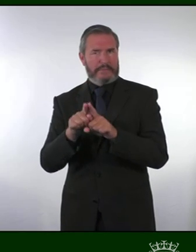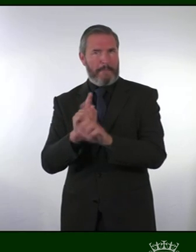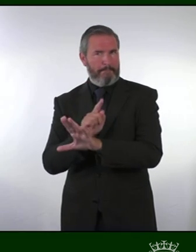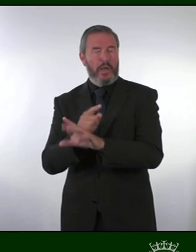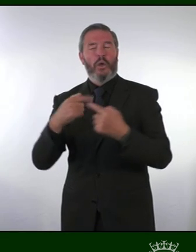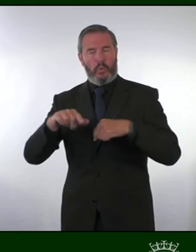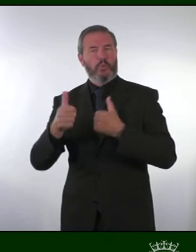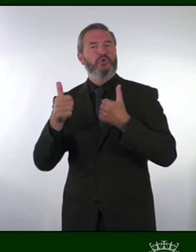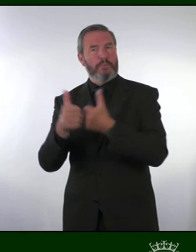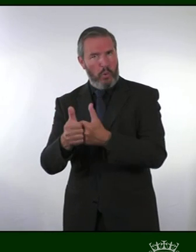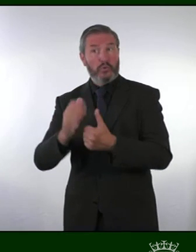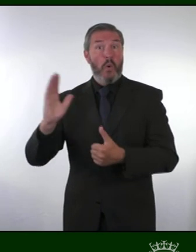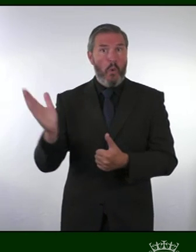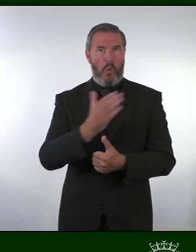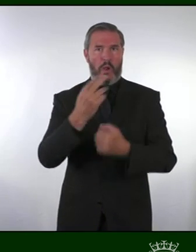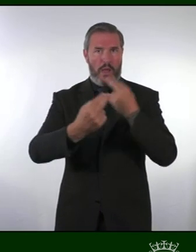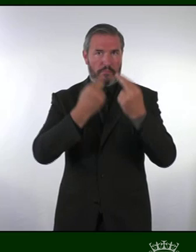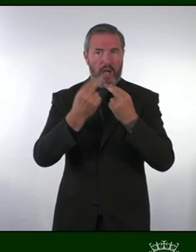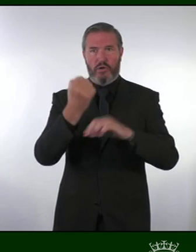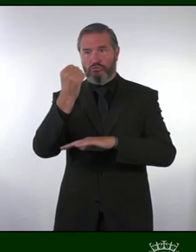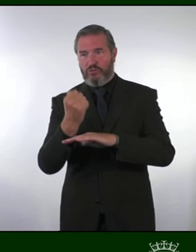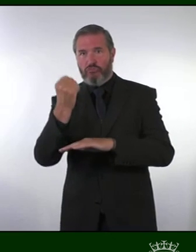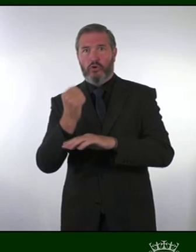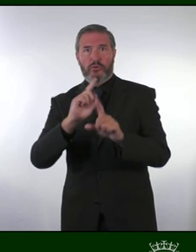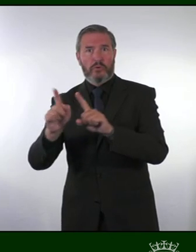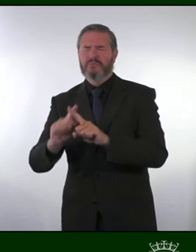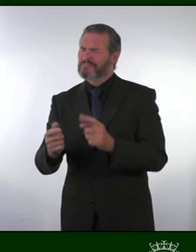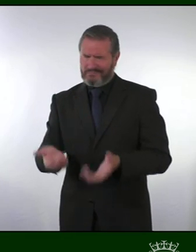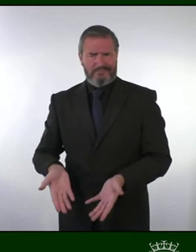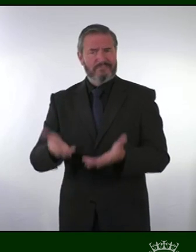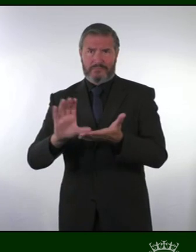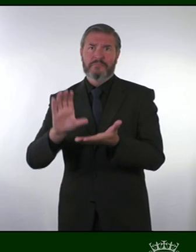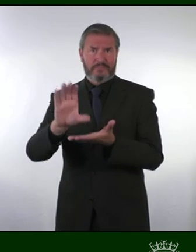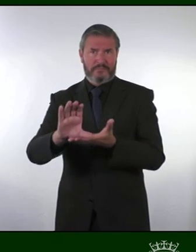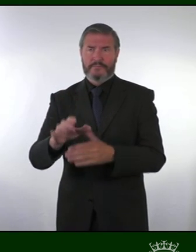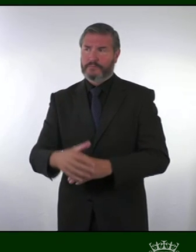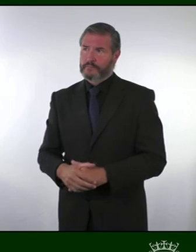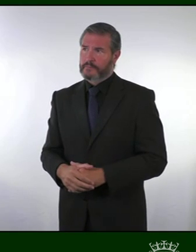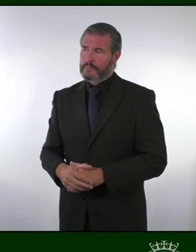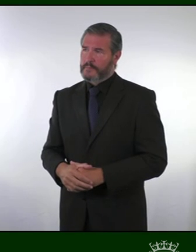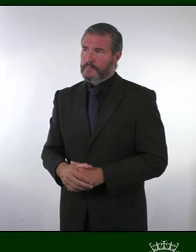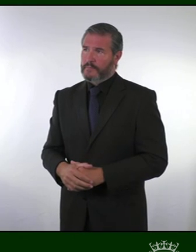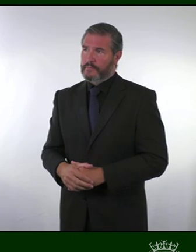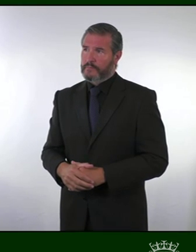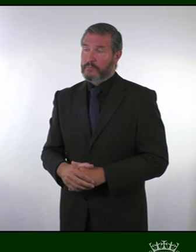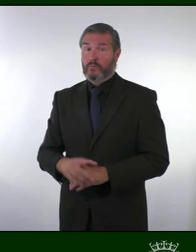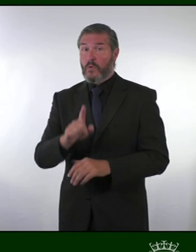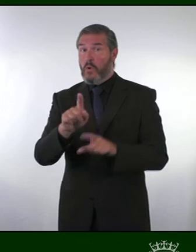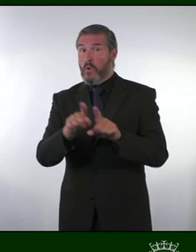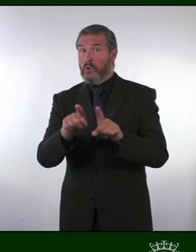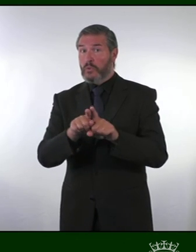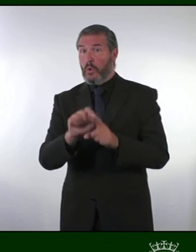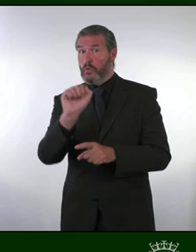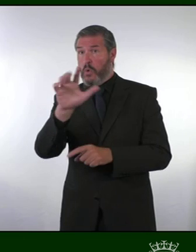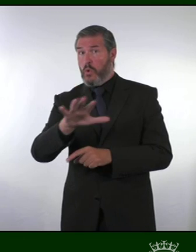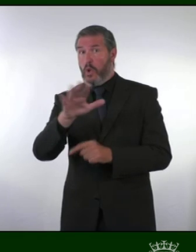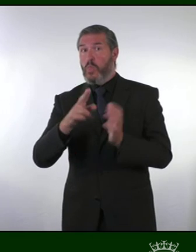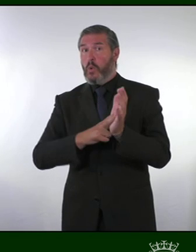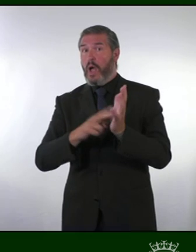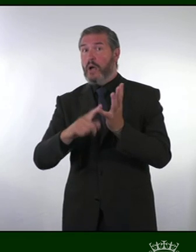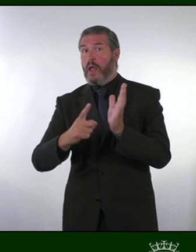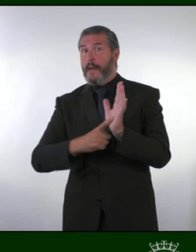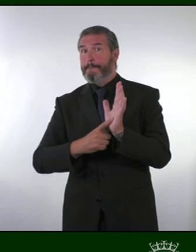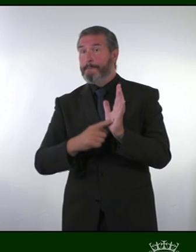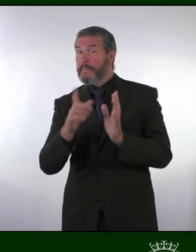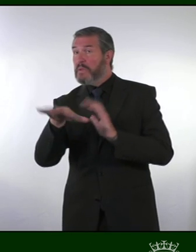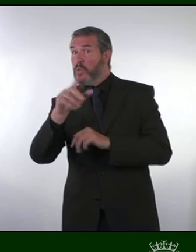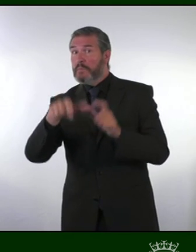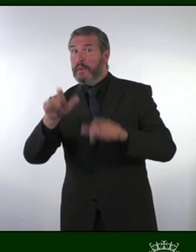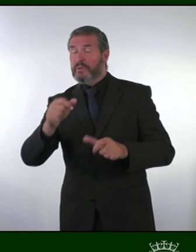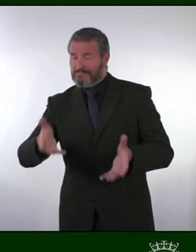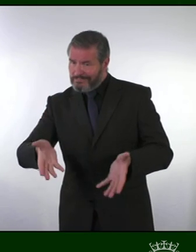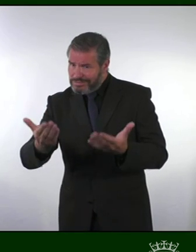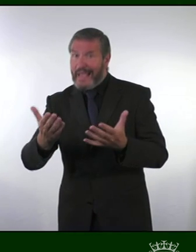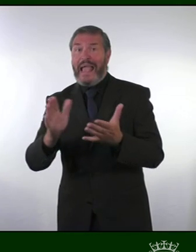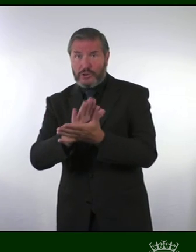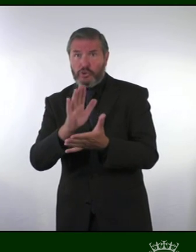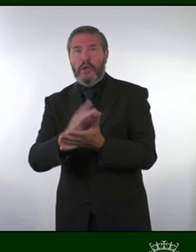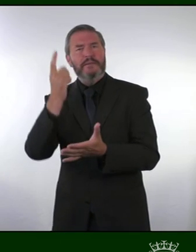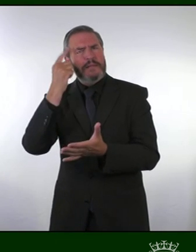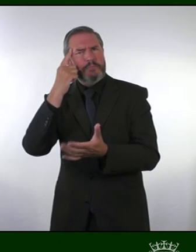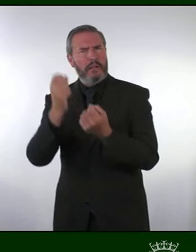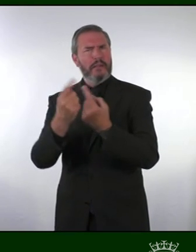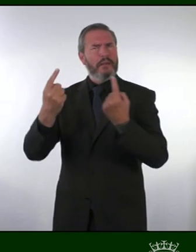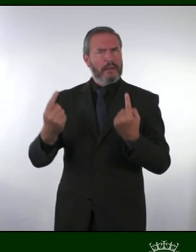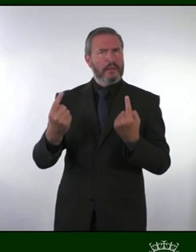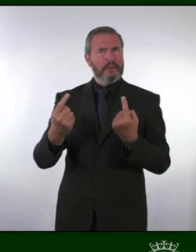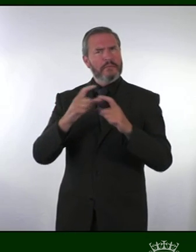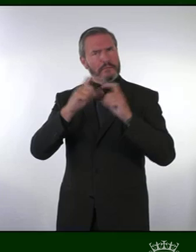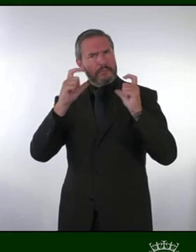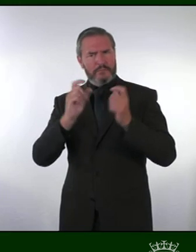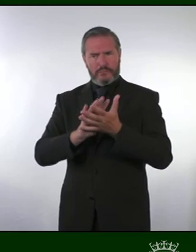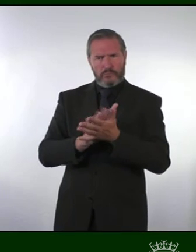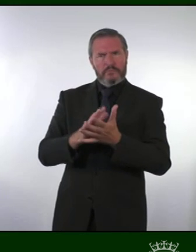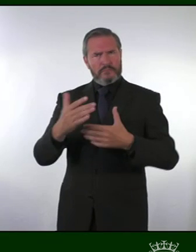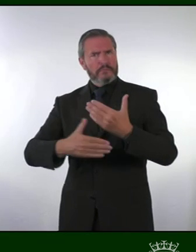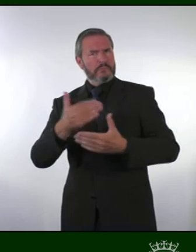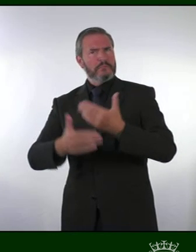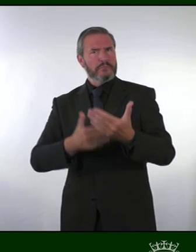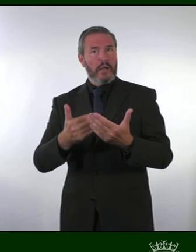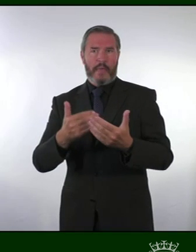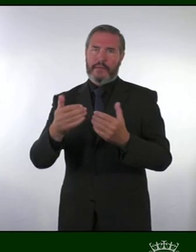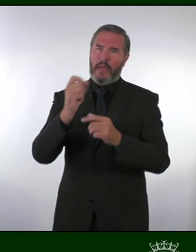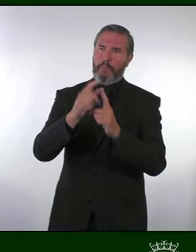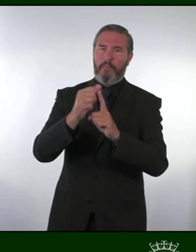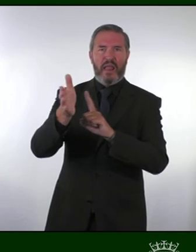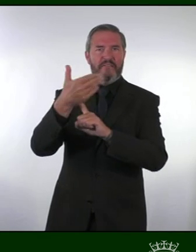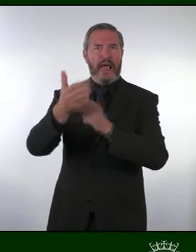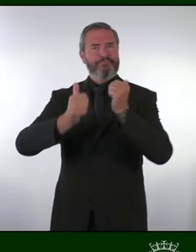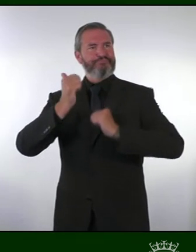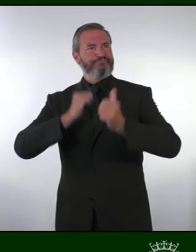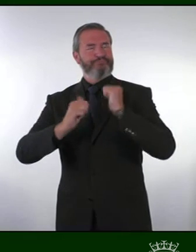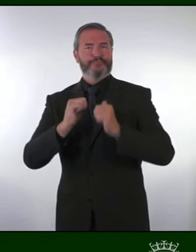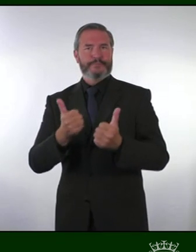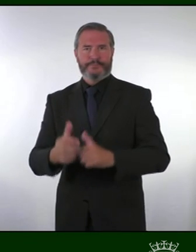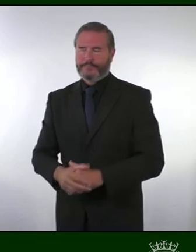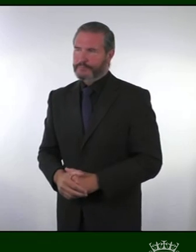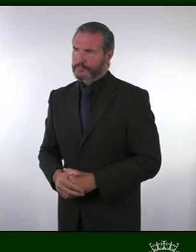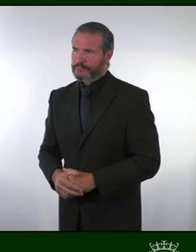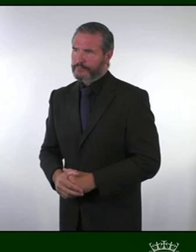We will continue to support the hospitality sector in all the ways that I have described, but, of course, what could also happen is that people in Newcastle-under-Lyme could be encouraged to enjoy themselves sensibly, in a covid-secure way, and keep the purple flag flying above it.